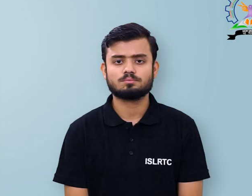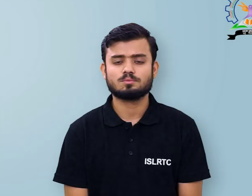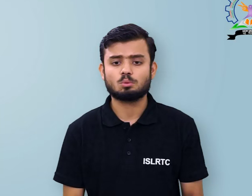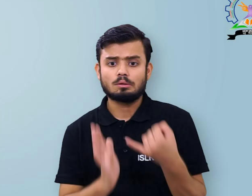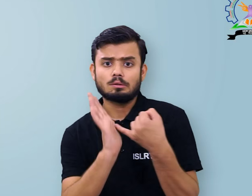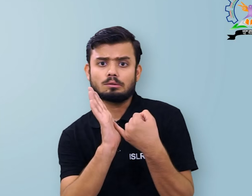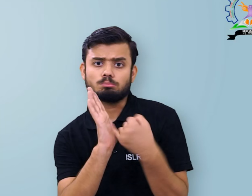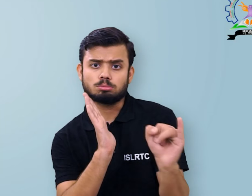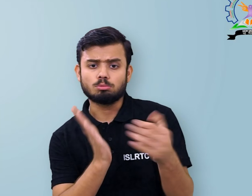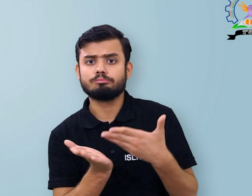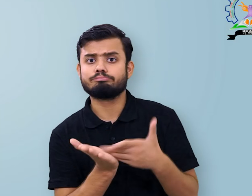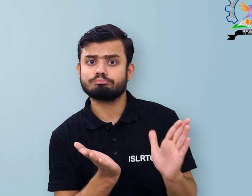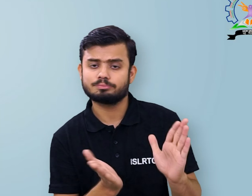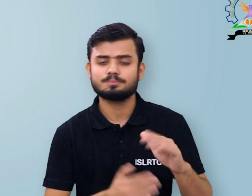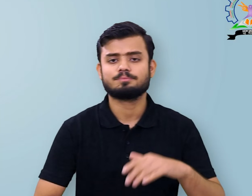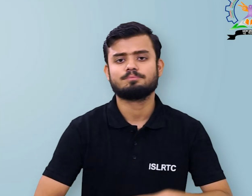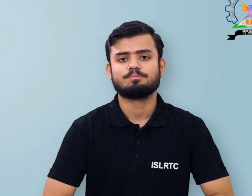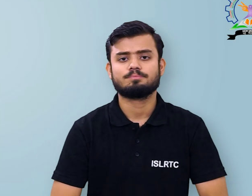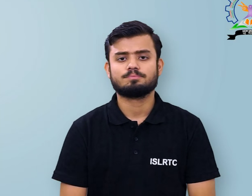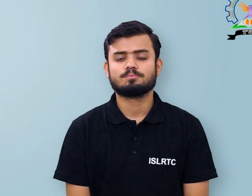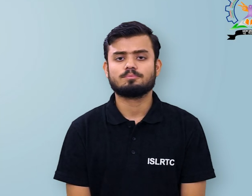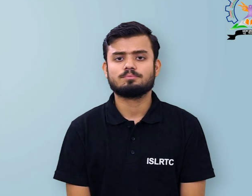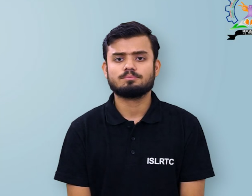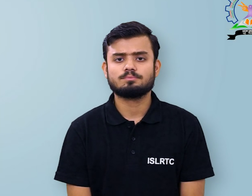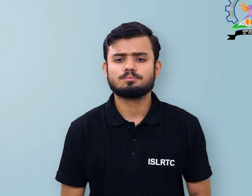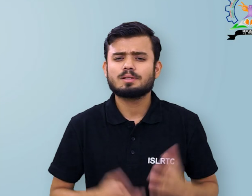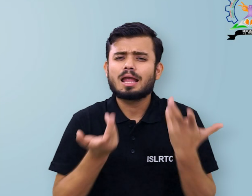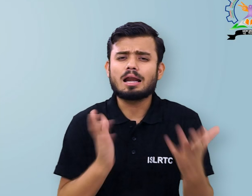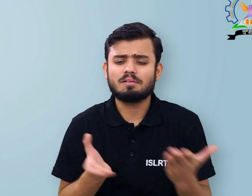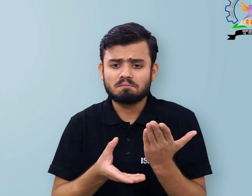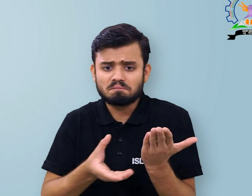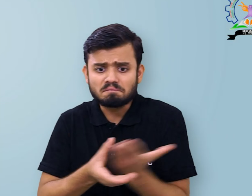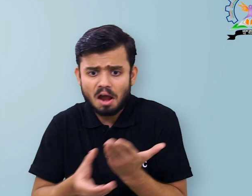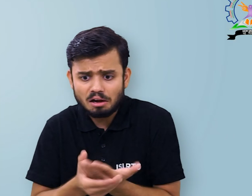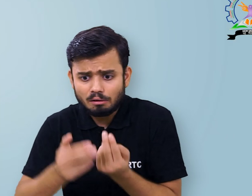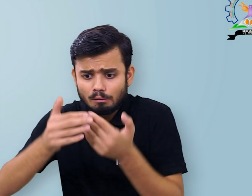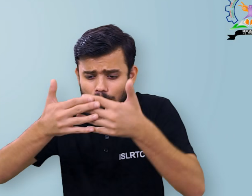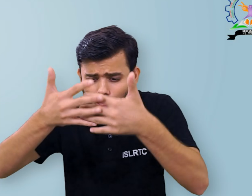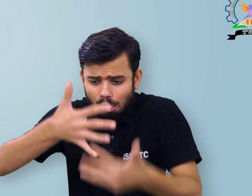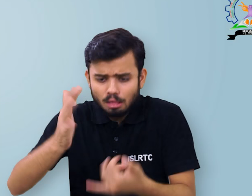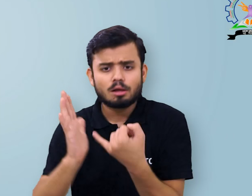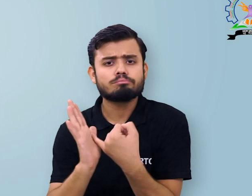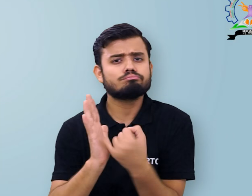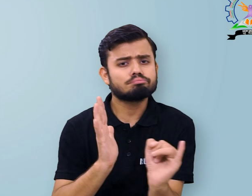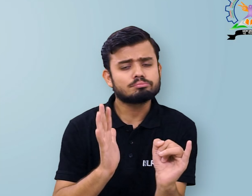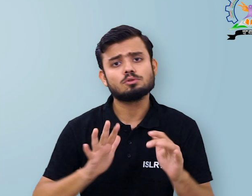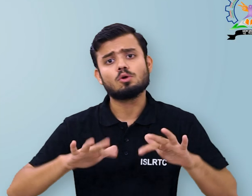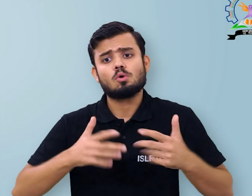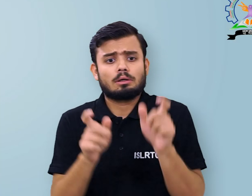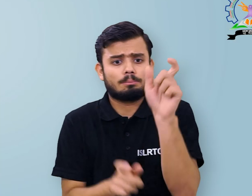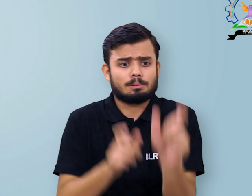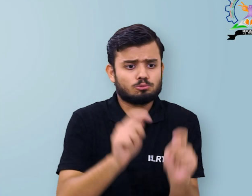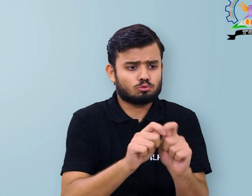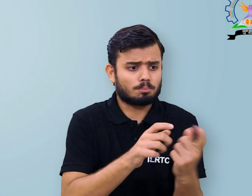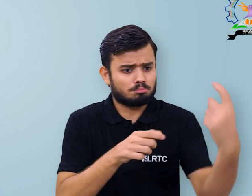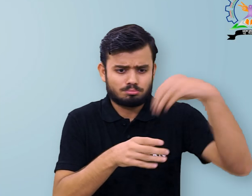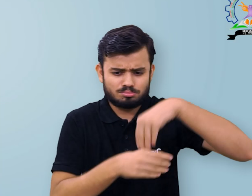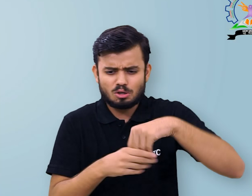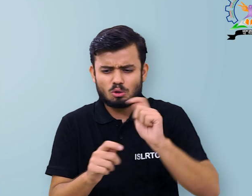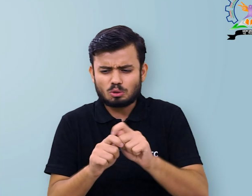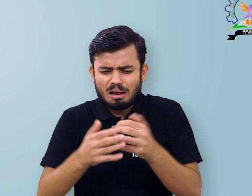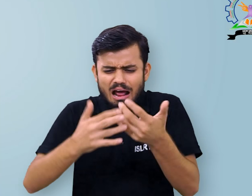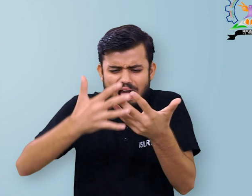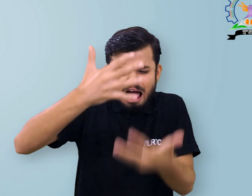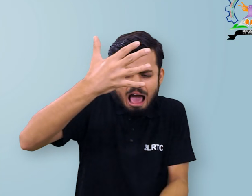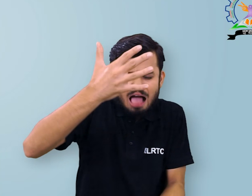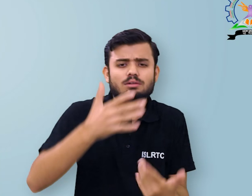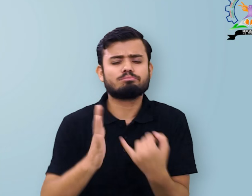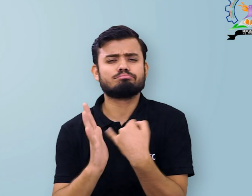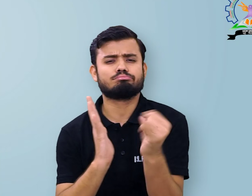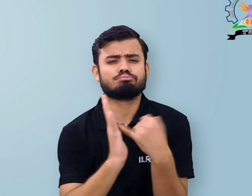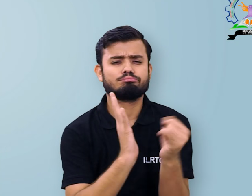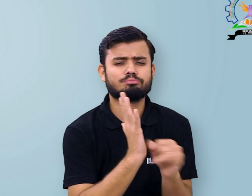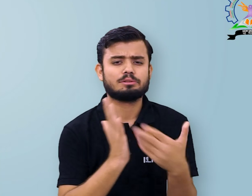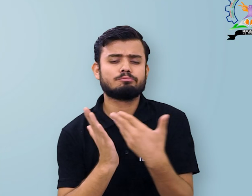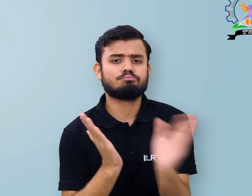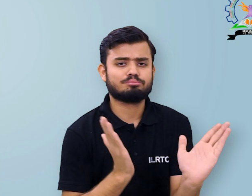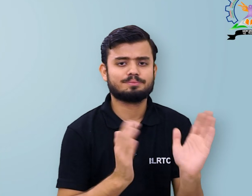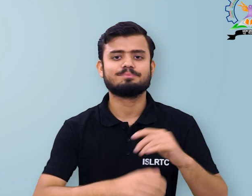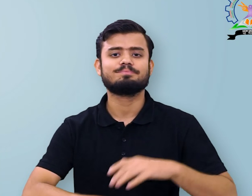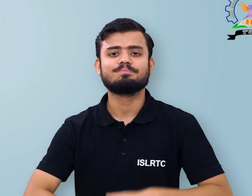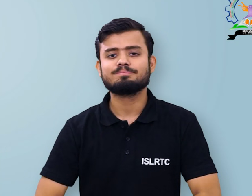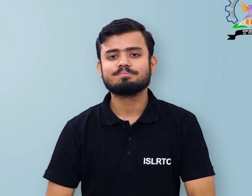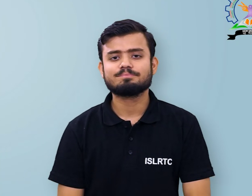Eliminate To completely remove or get rid of.